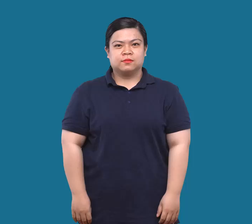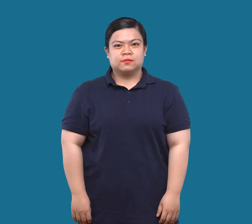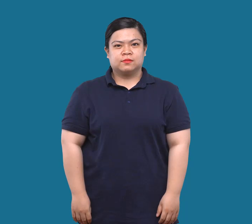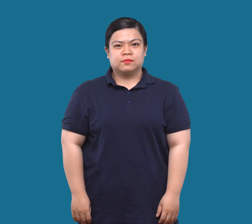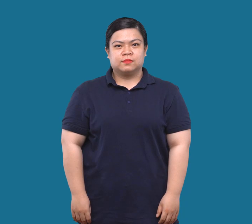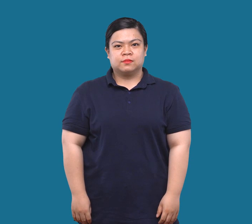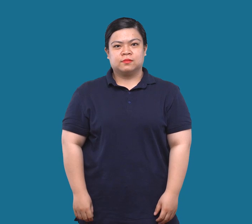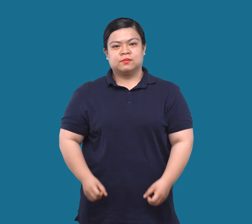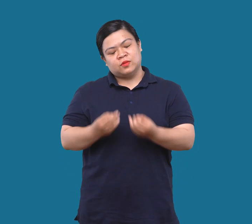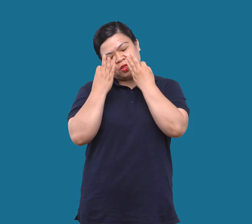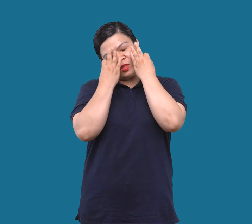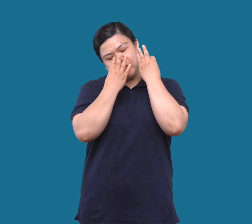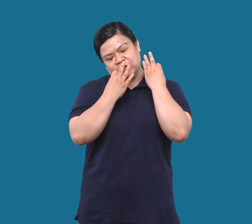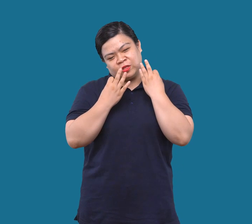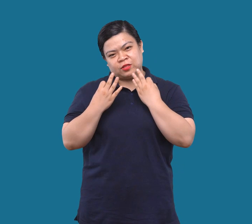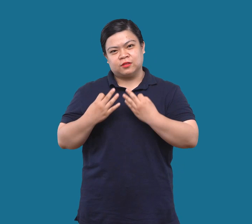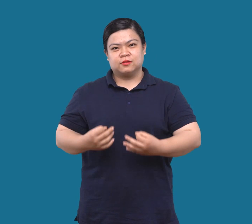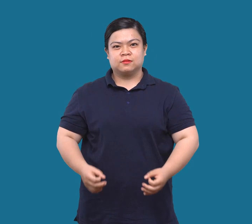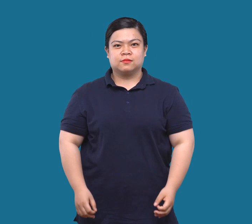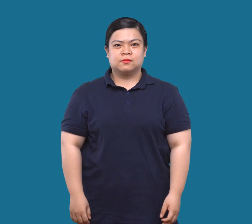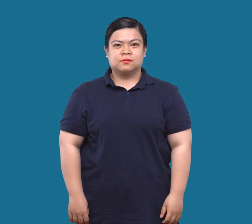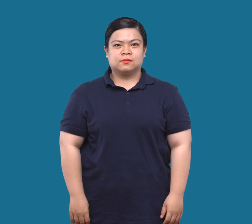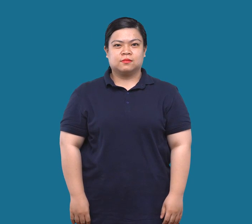tím tái